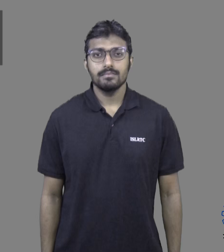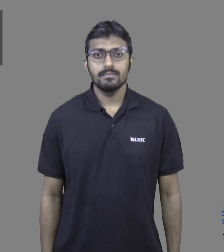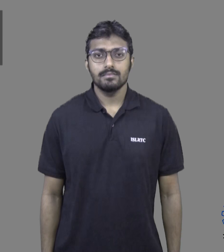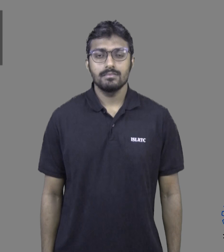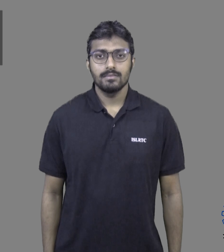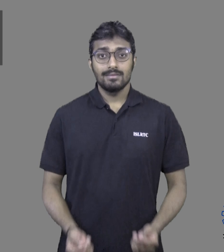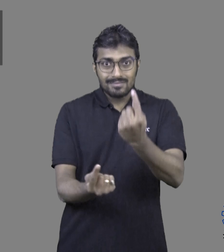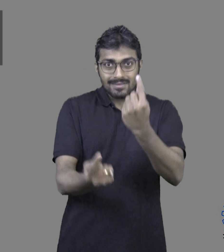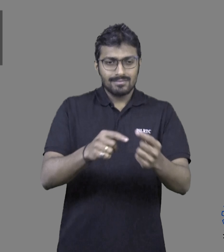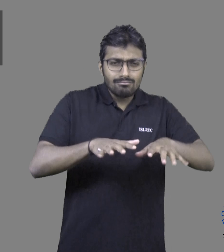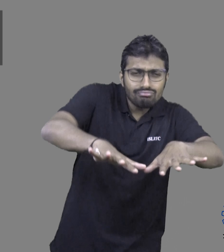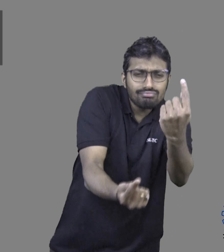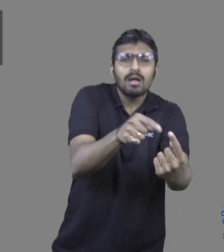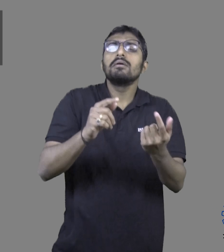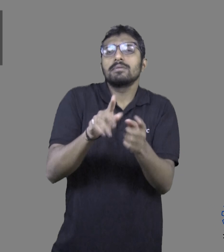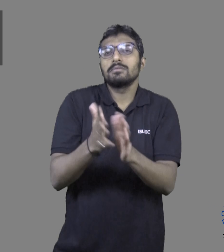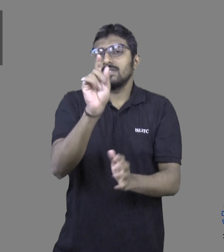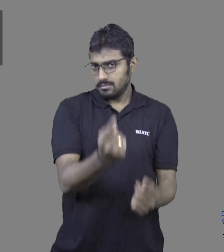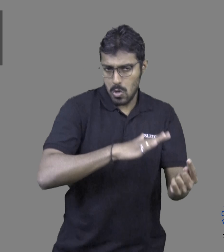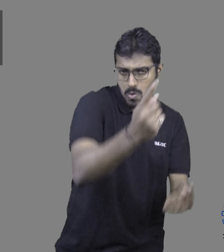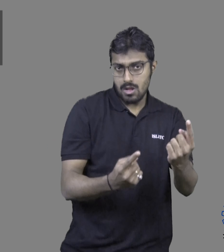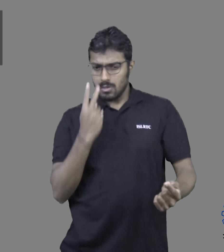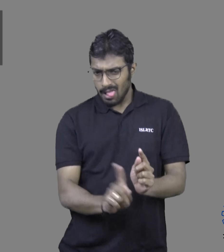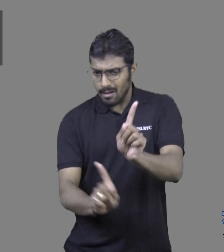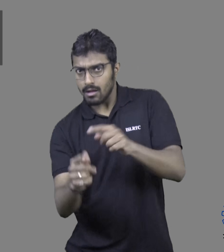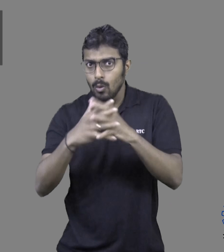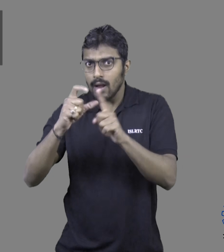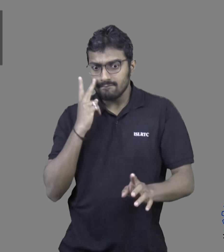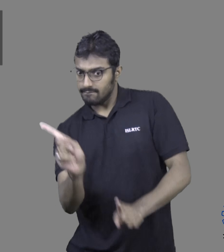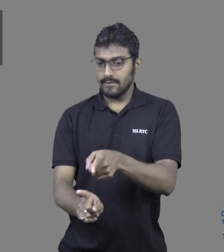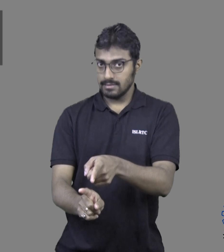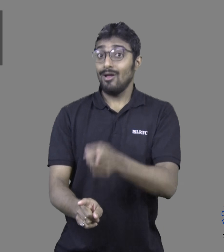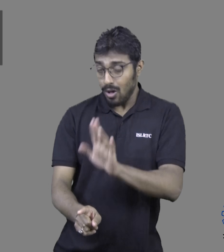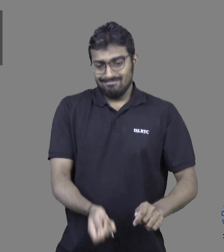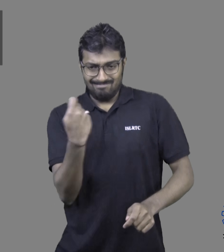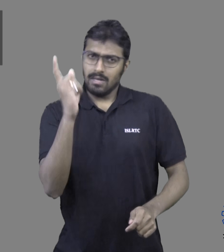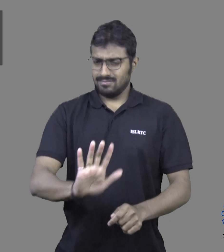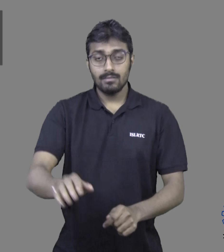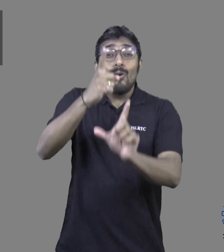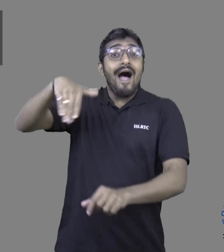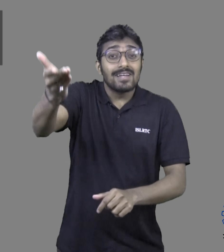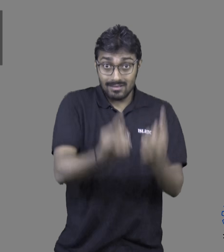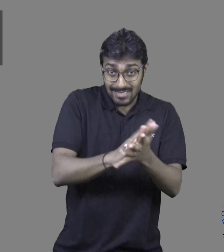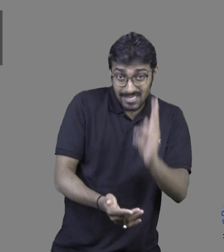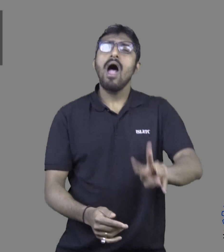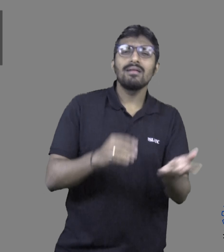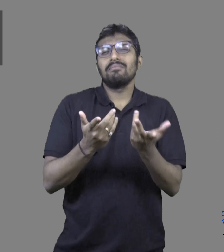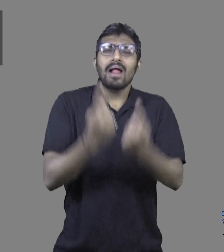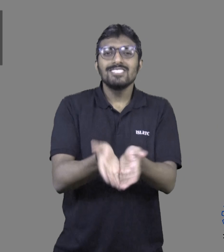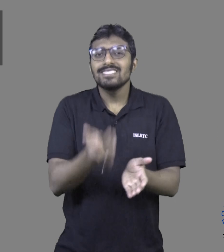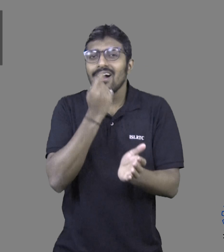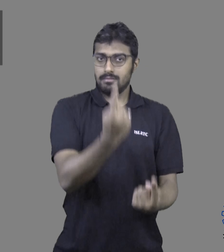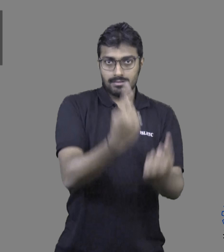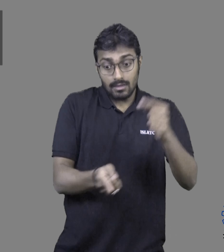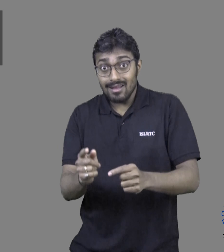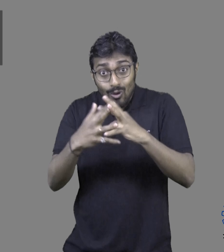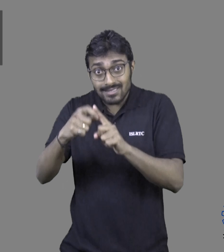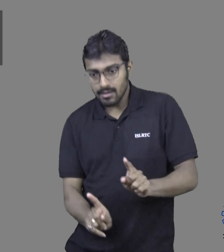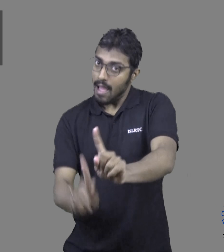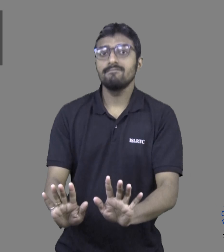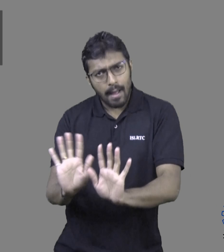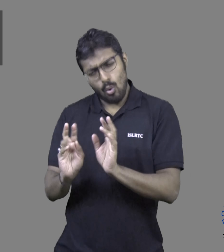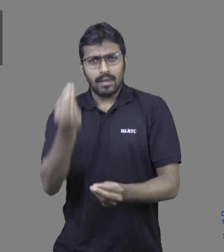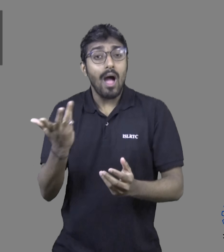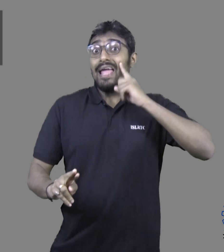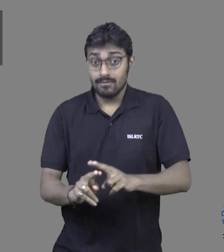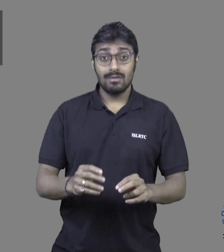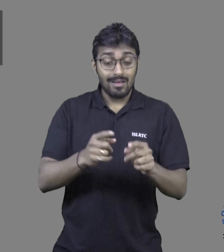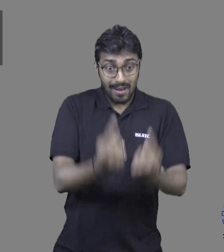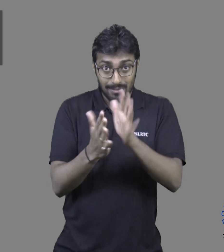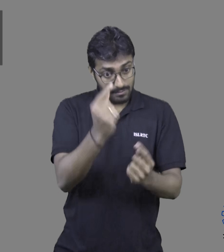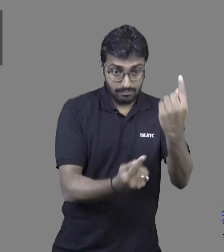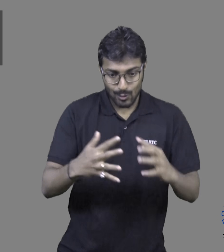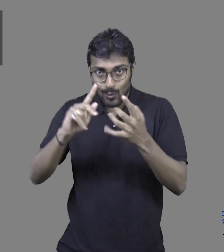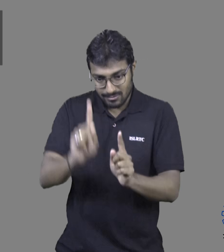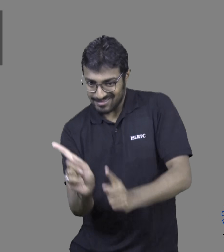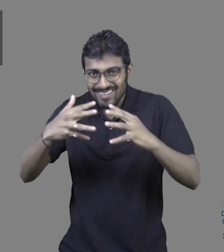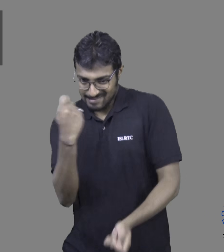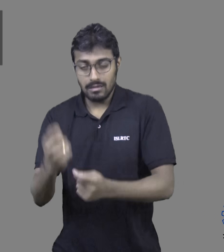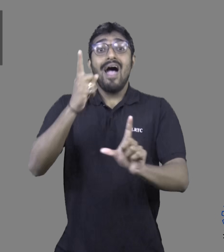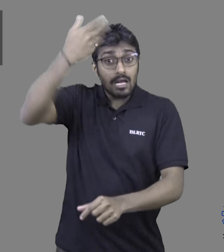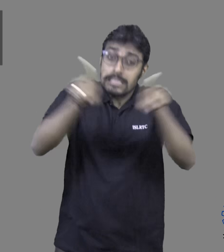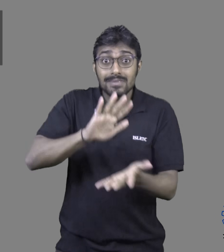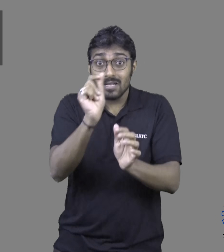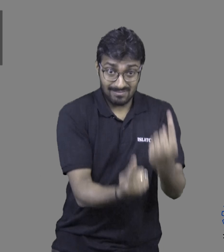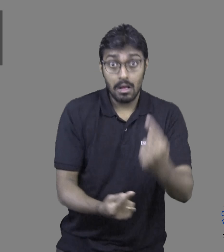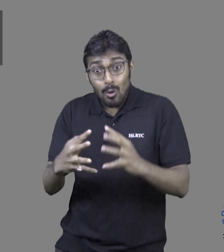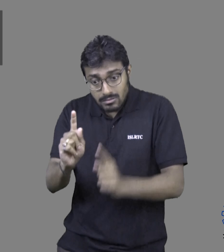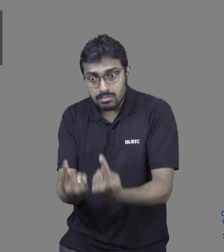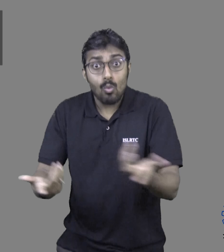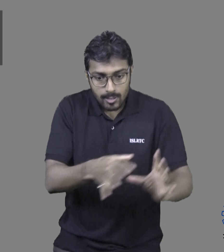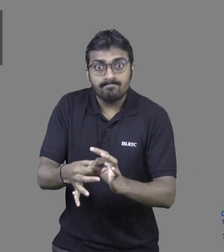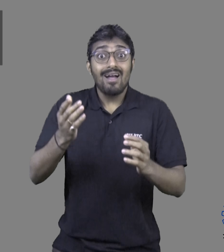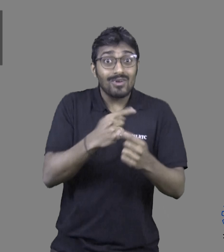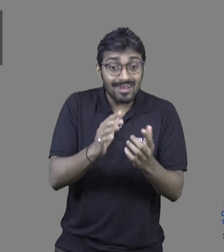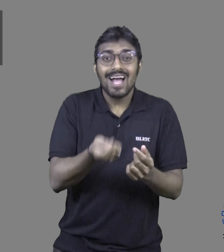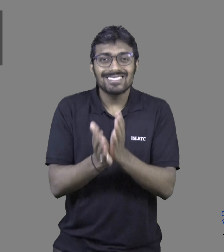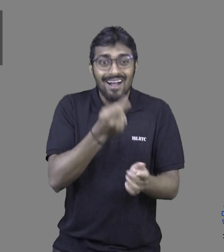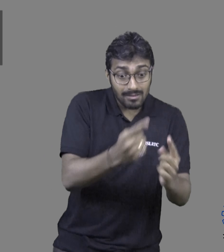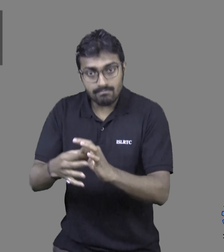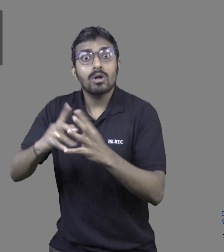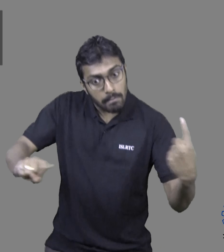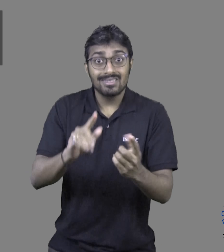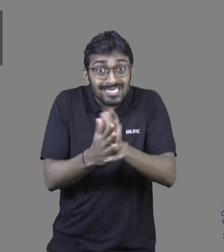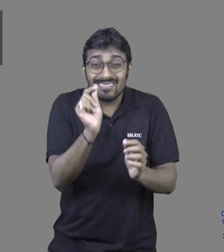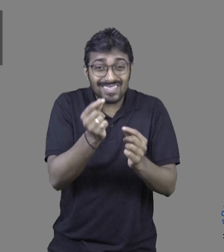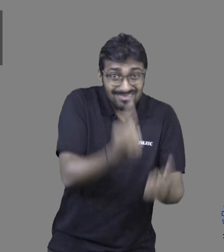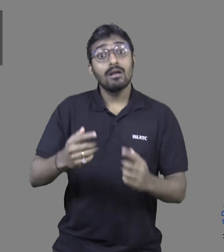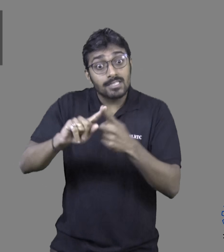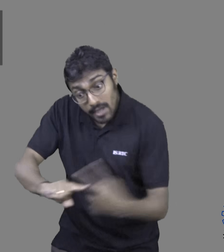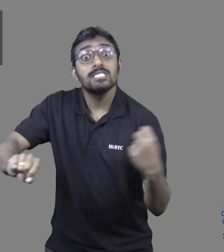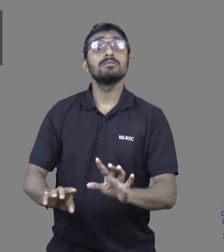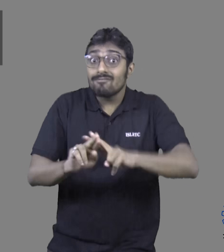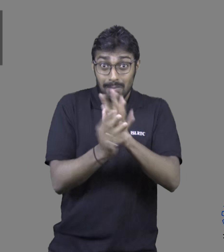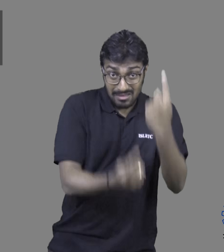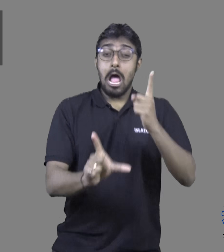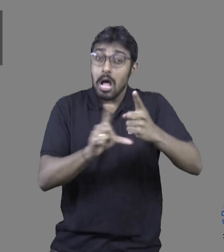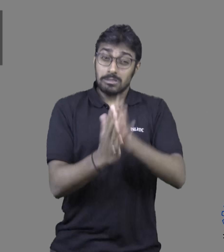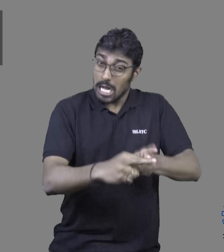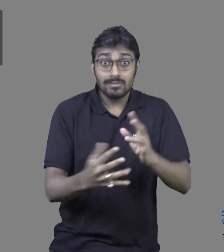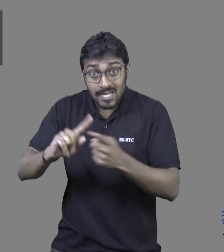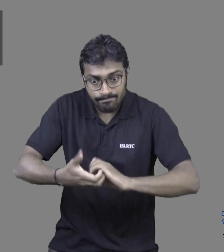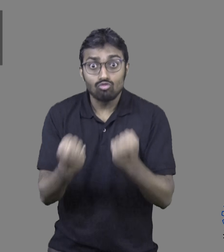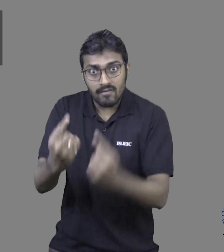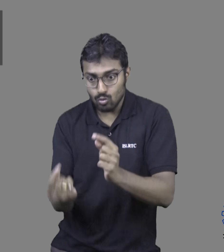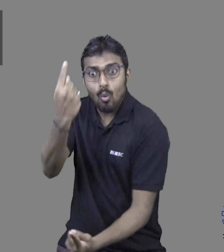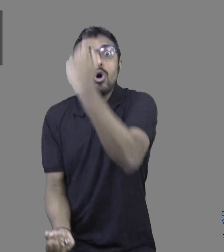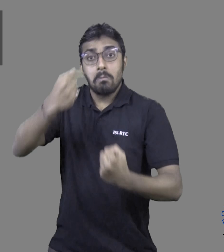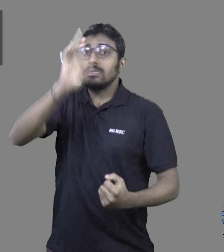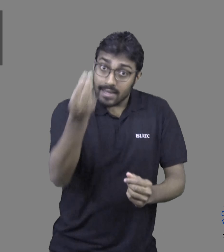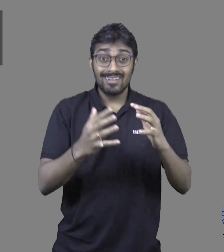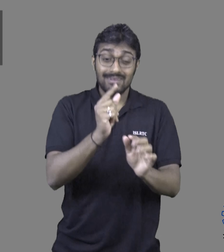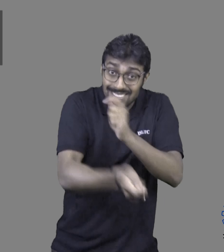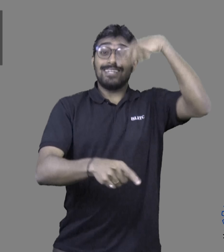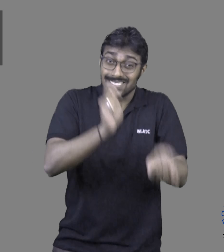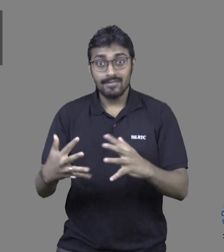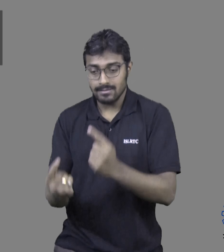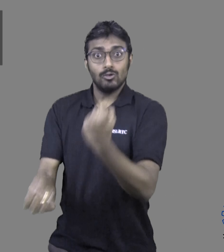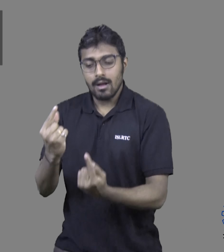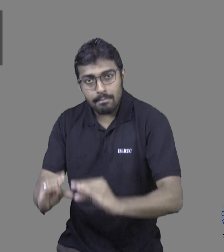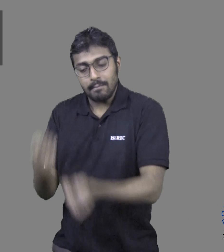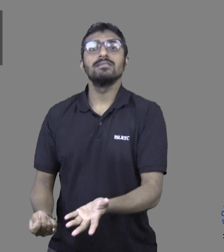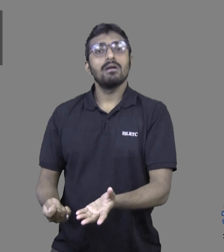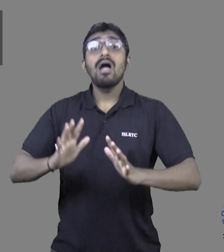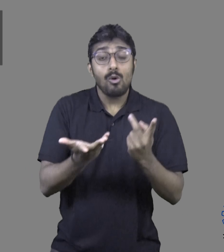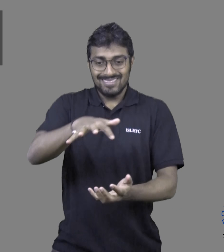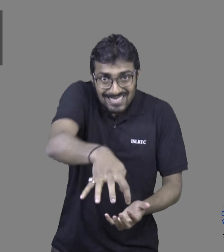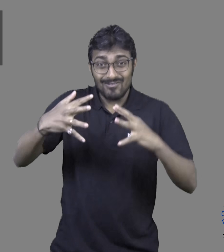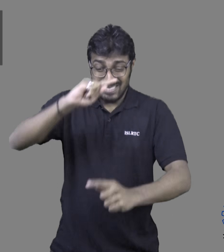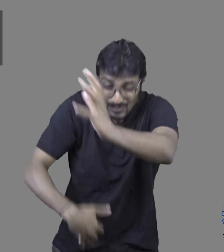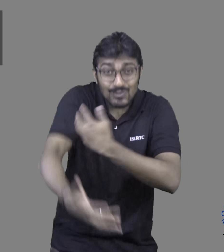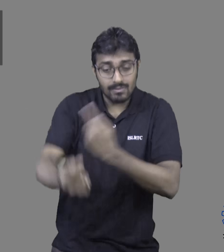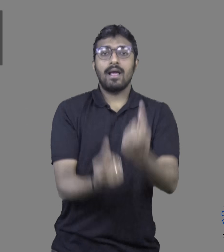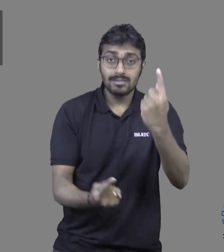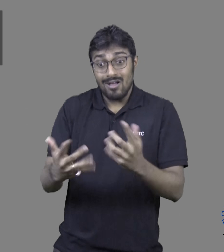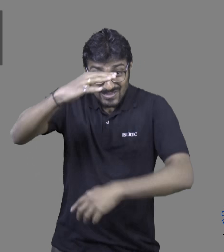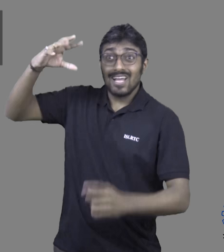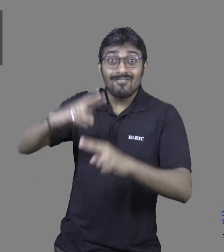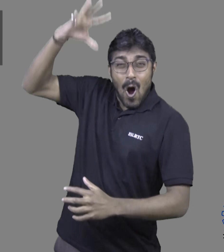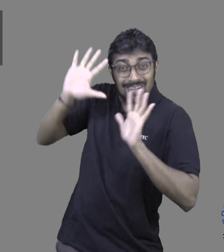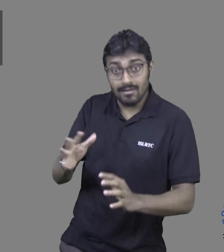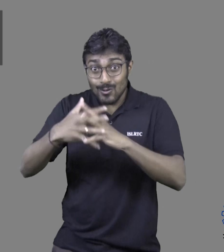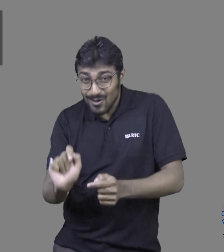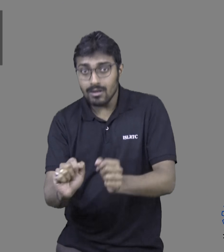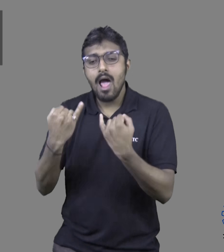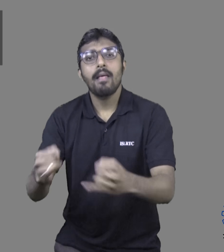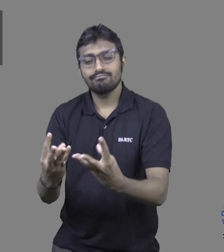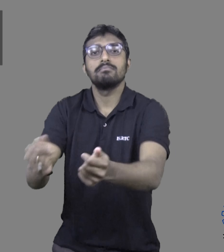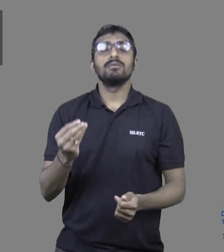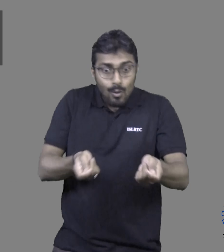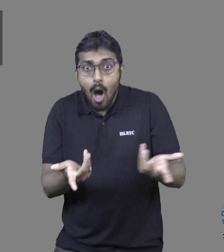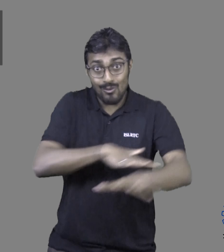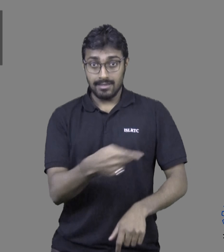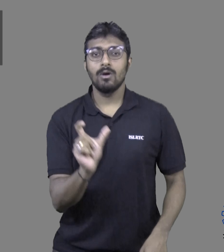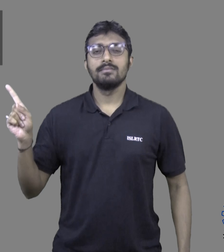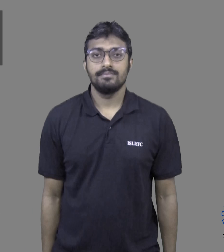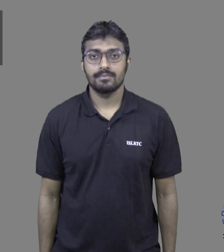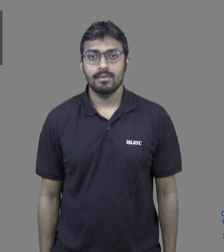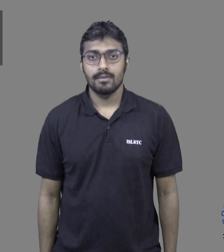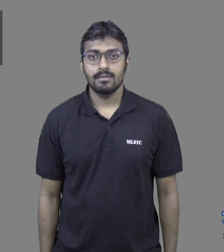Cultural Agronomical Methods